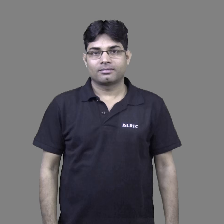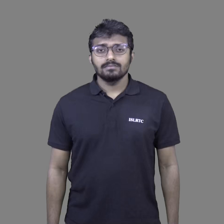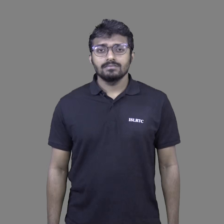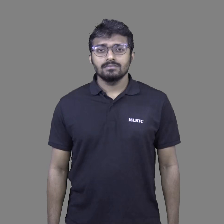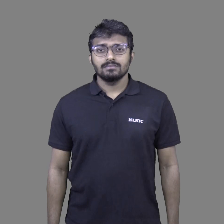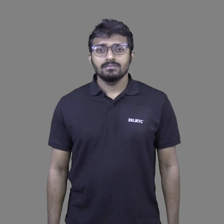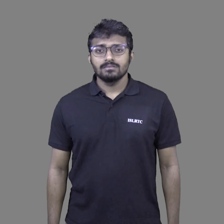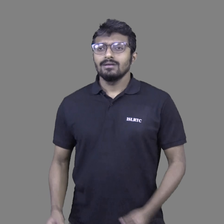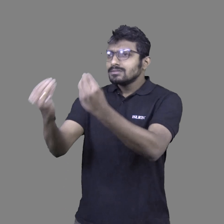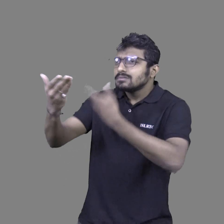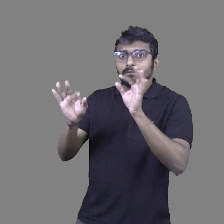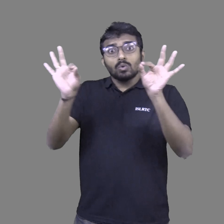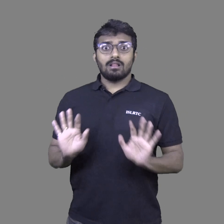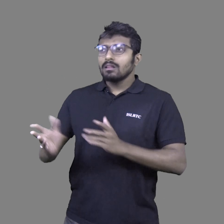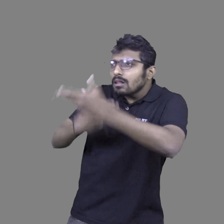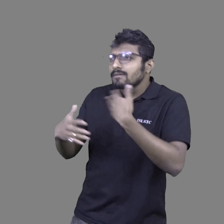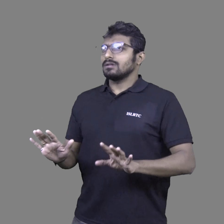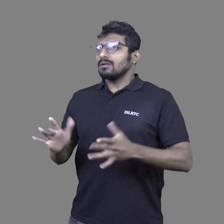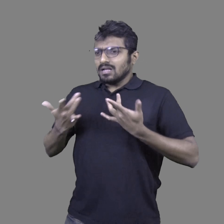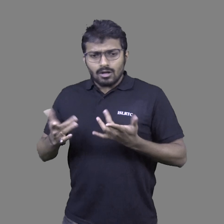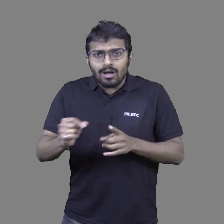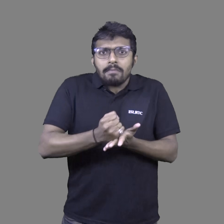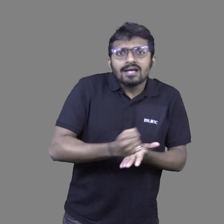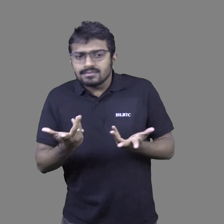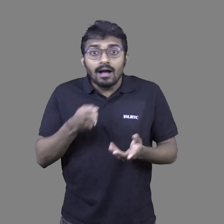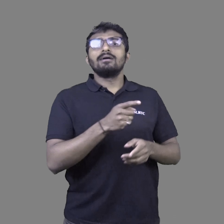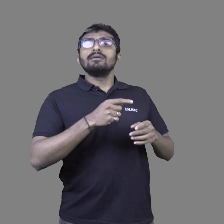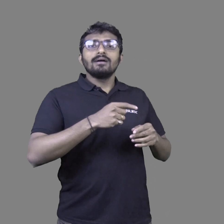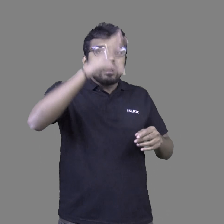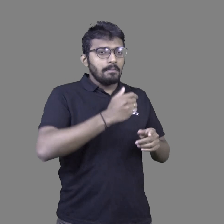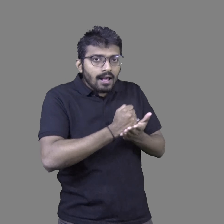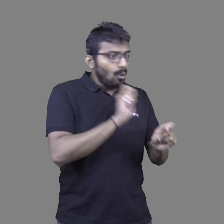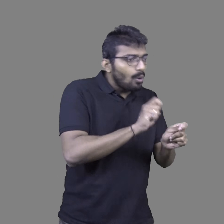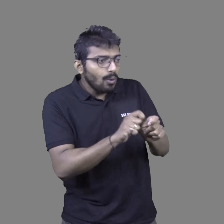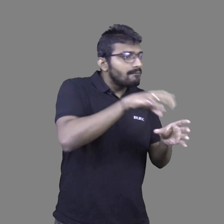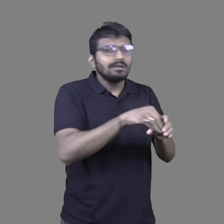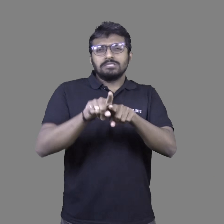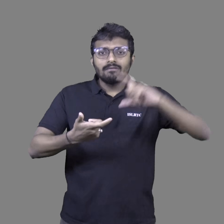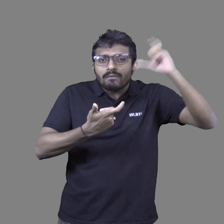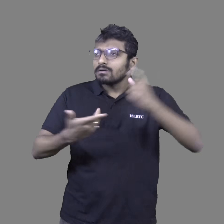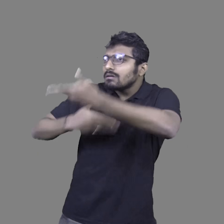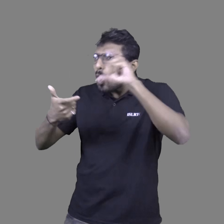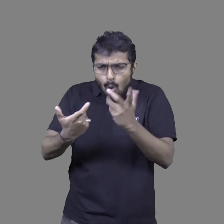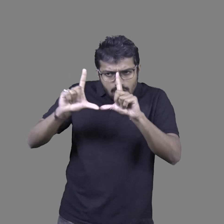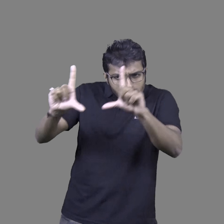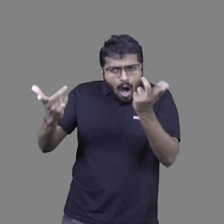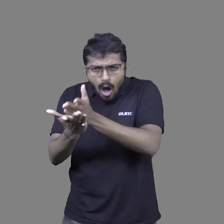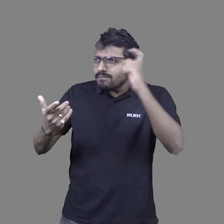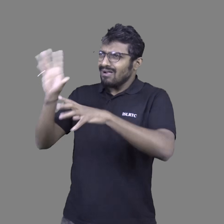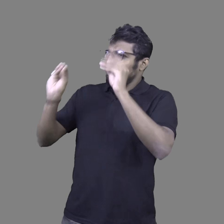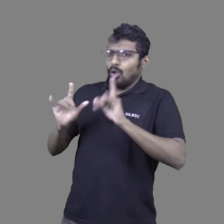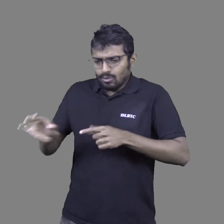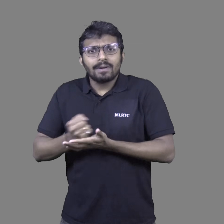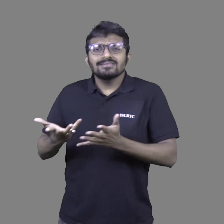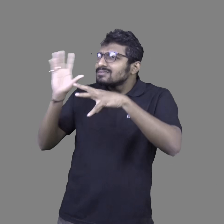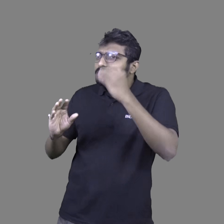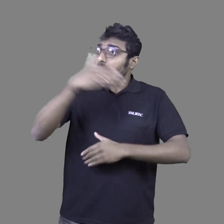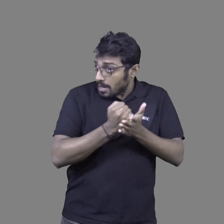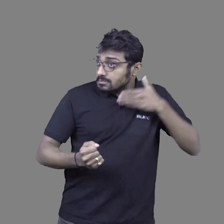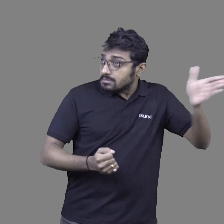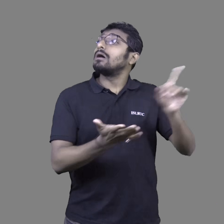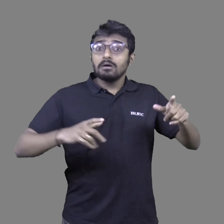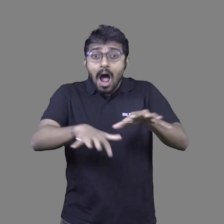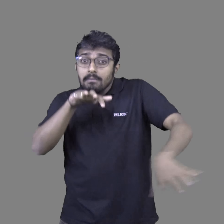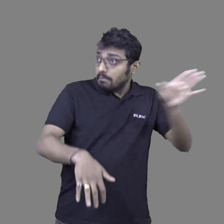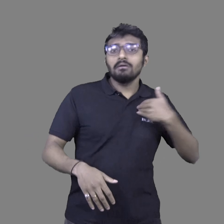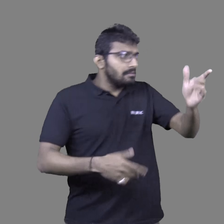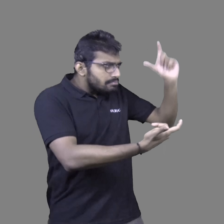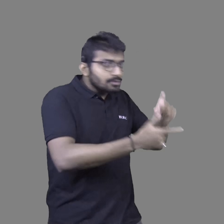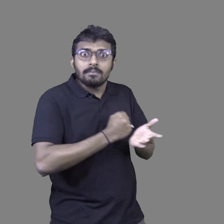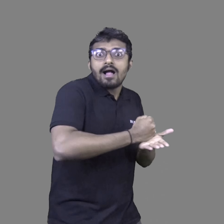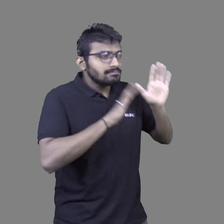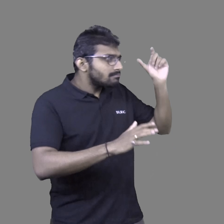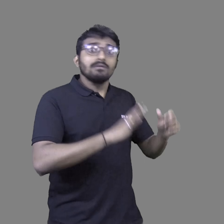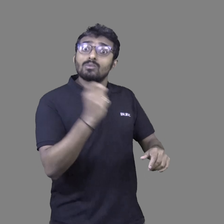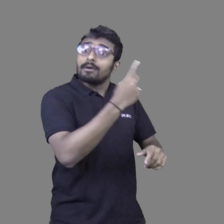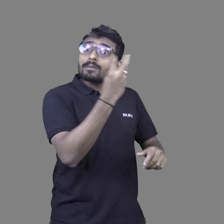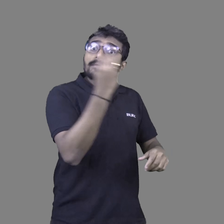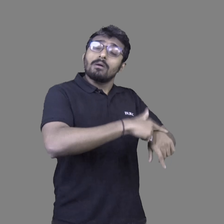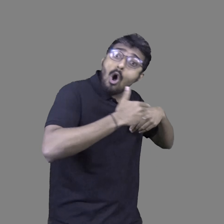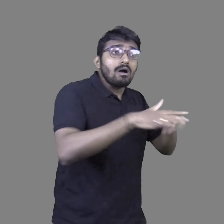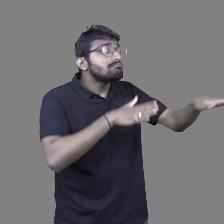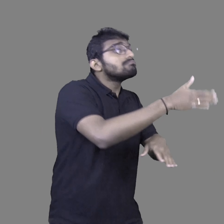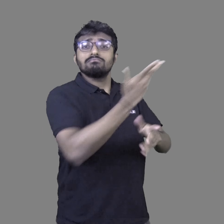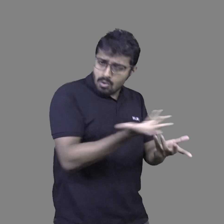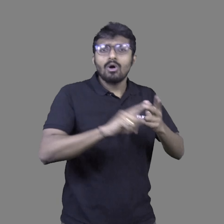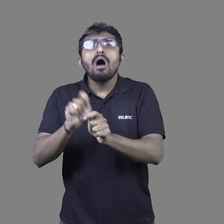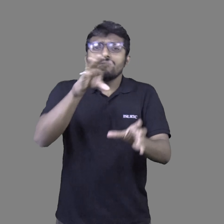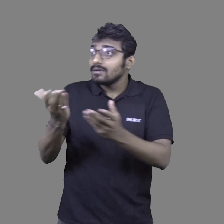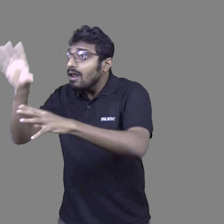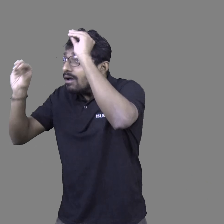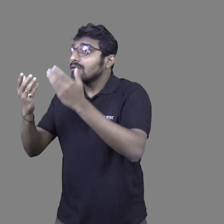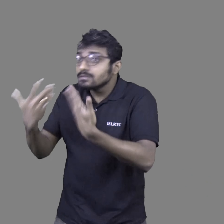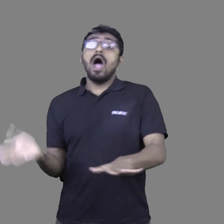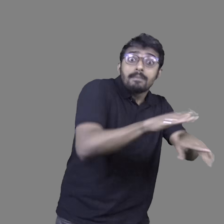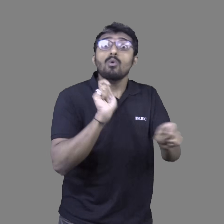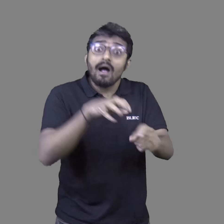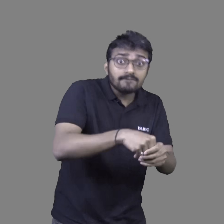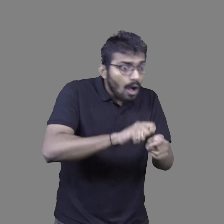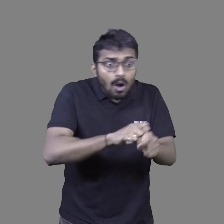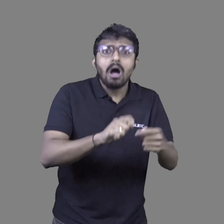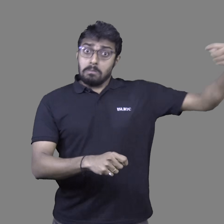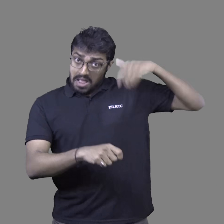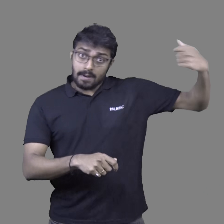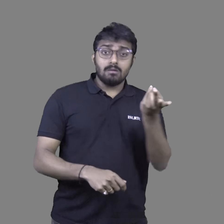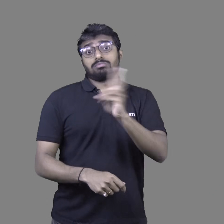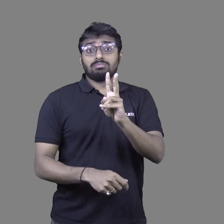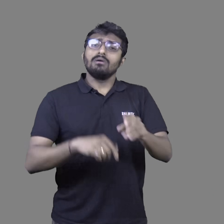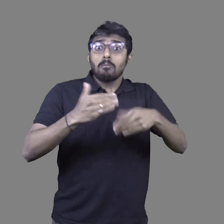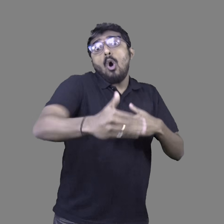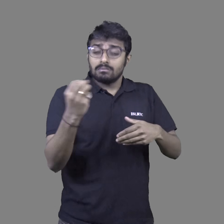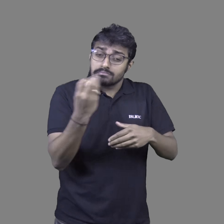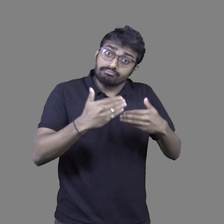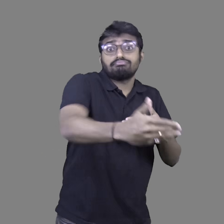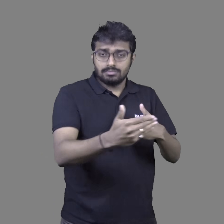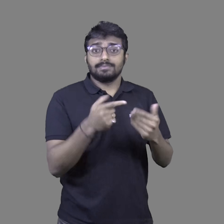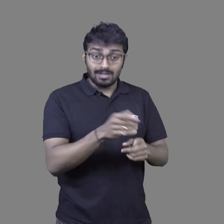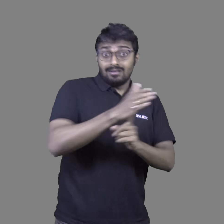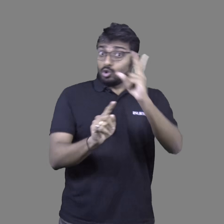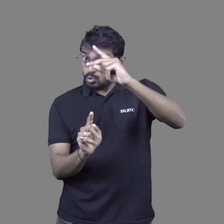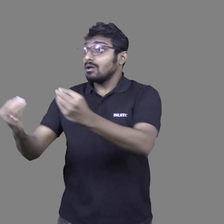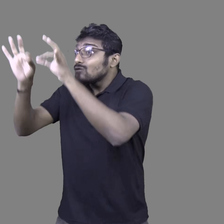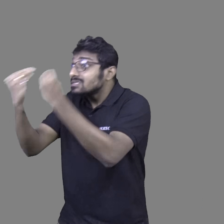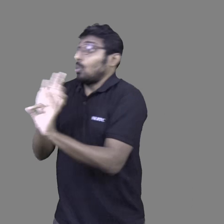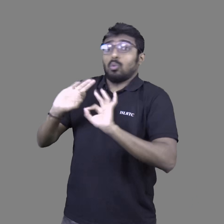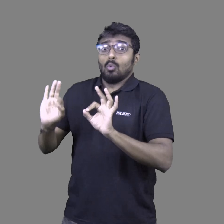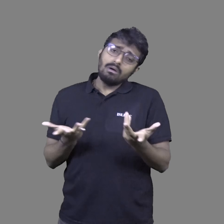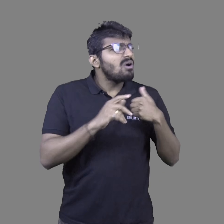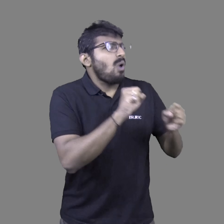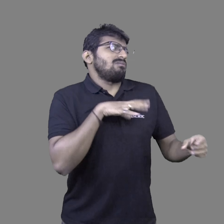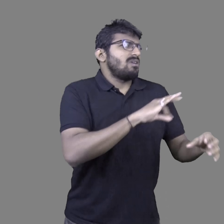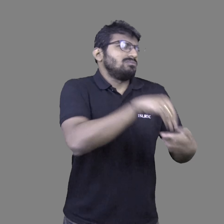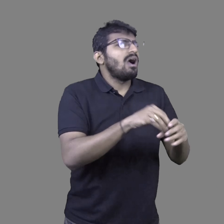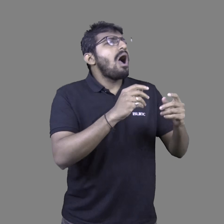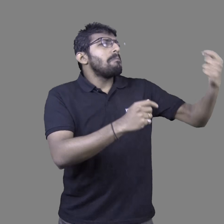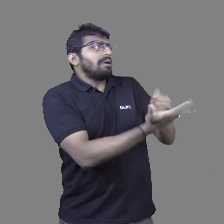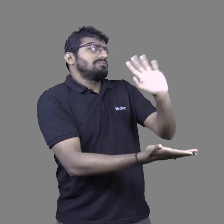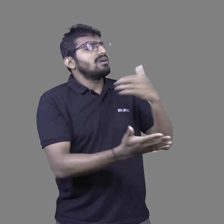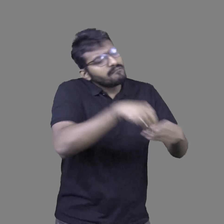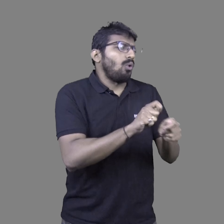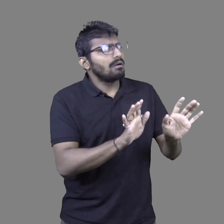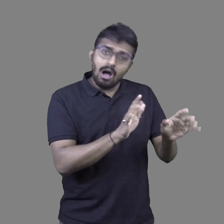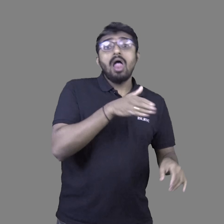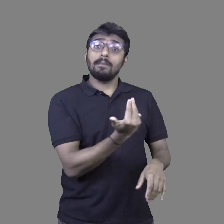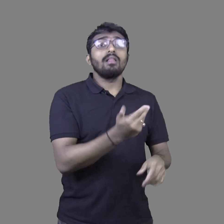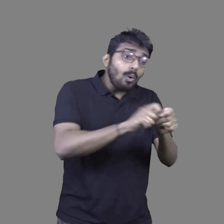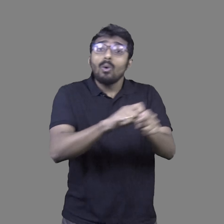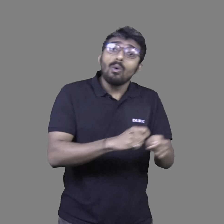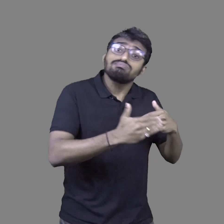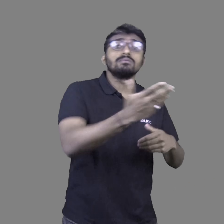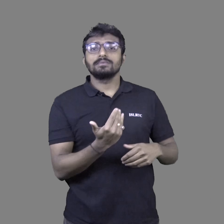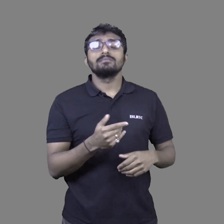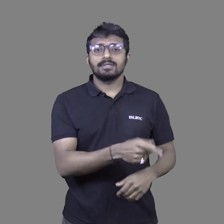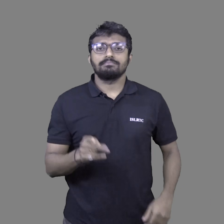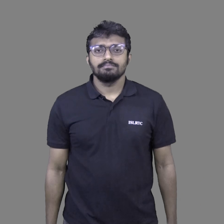Internship